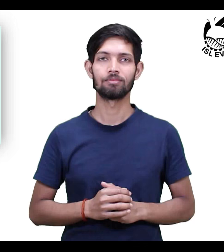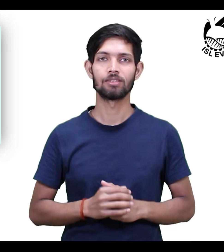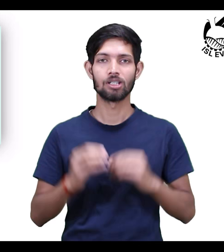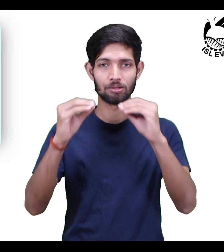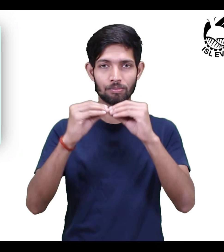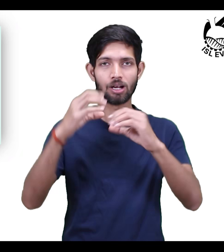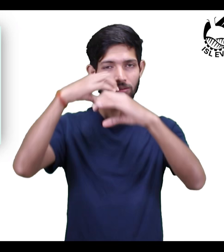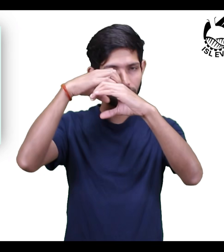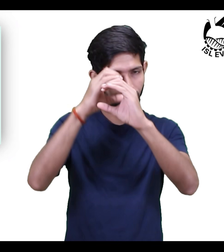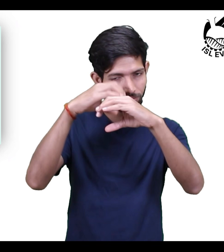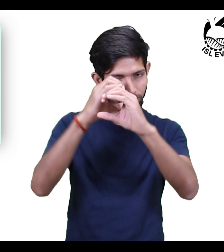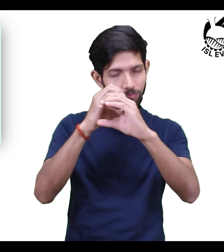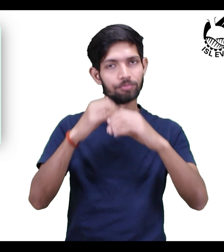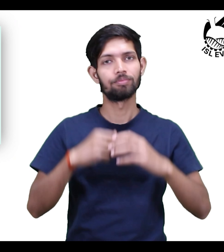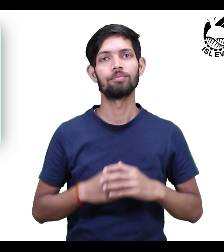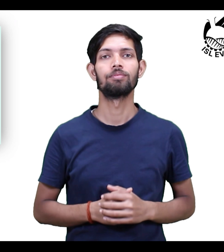Biology